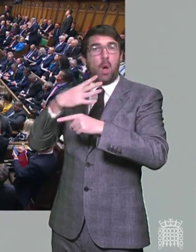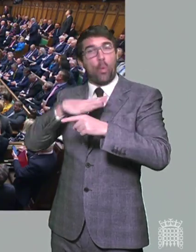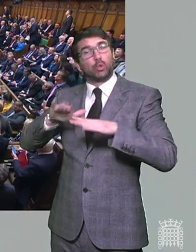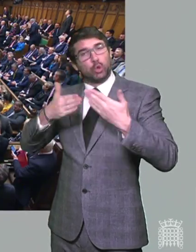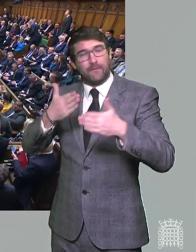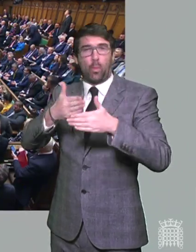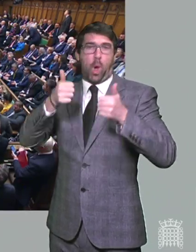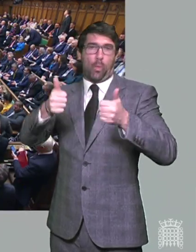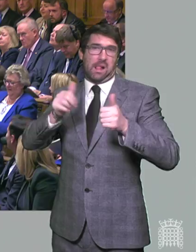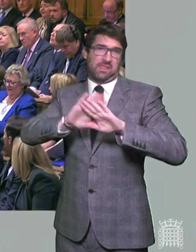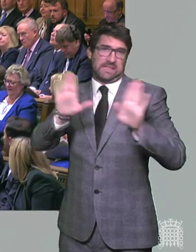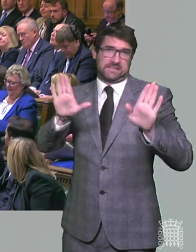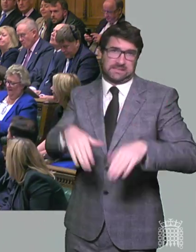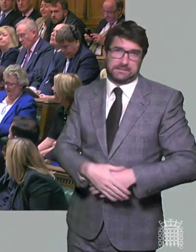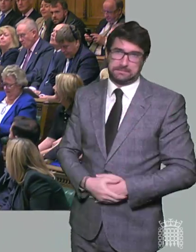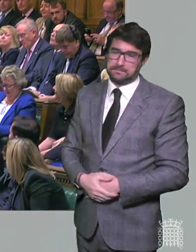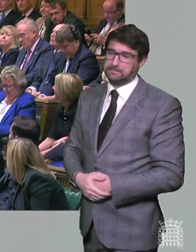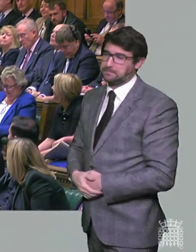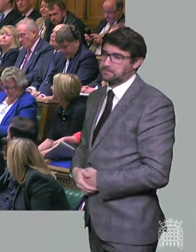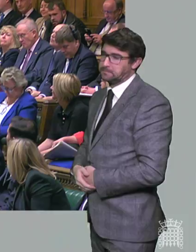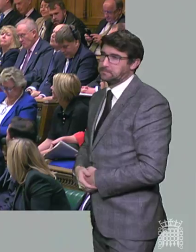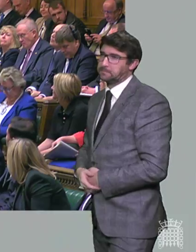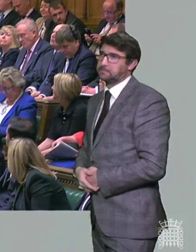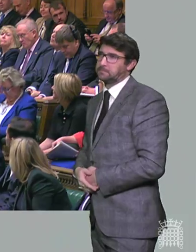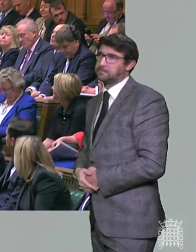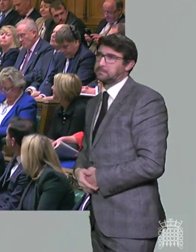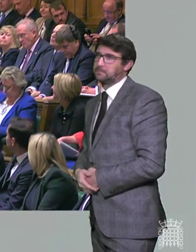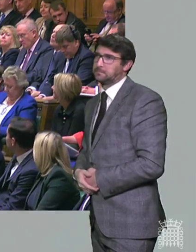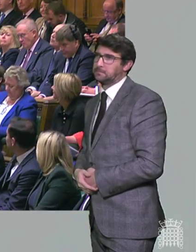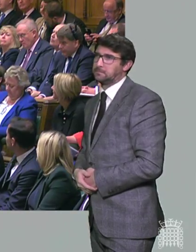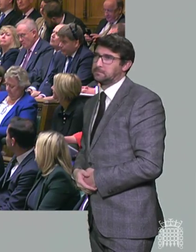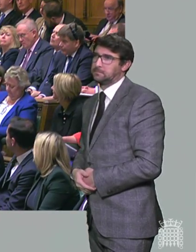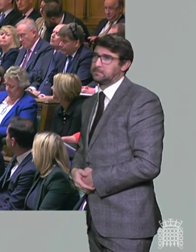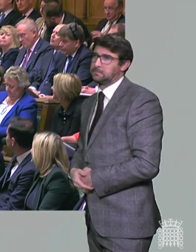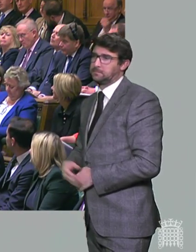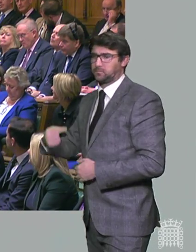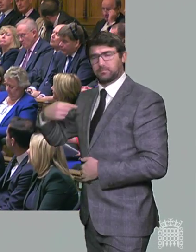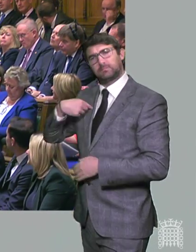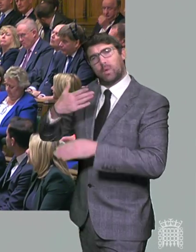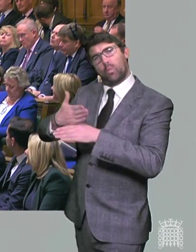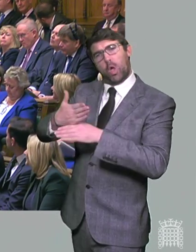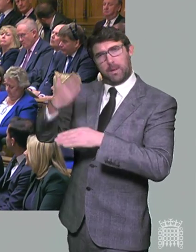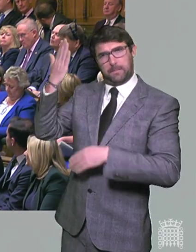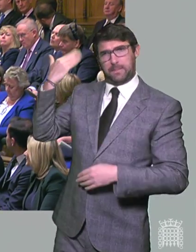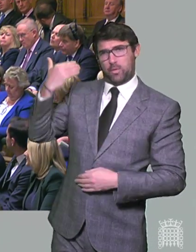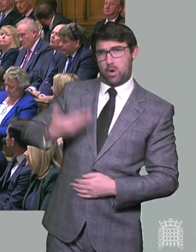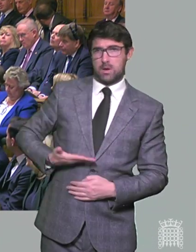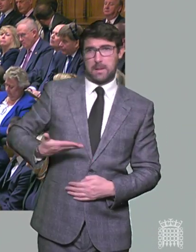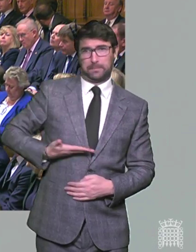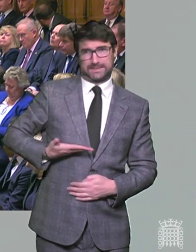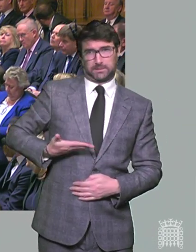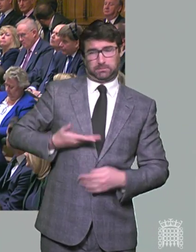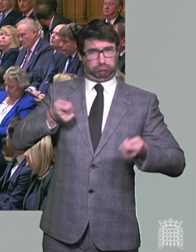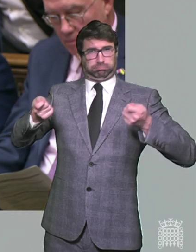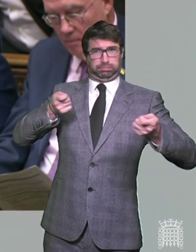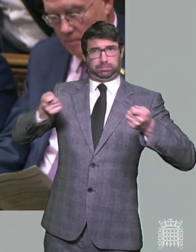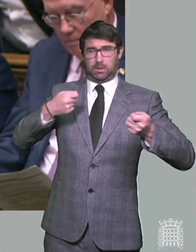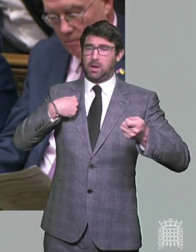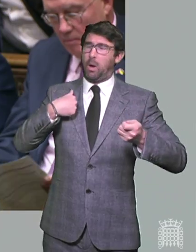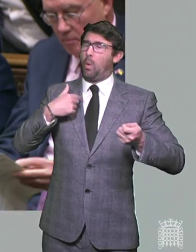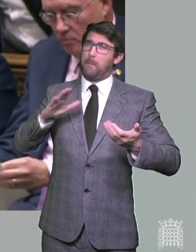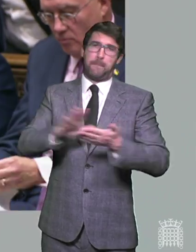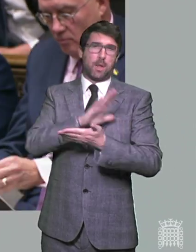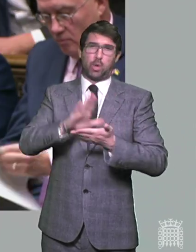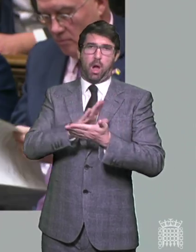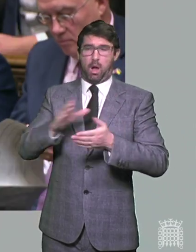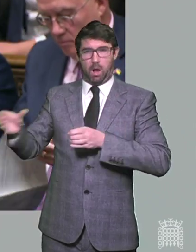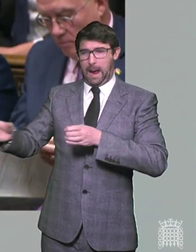When I was in business, it was a real privilege to employ many talented, bright young people.